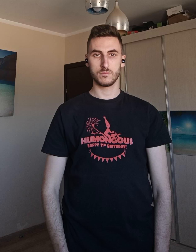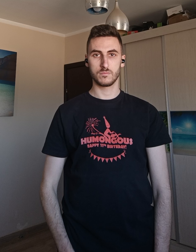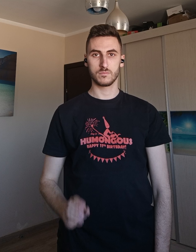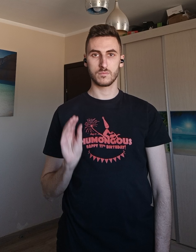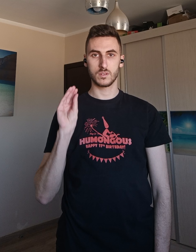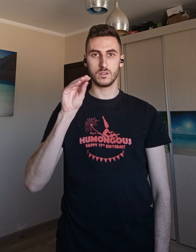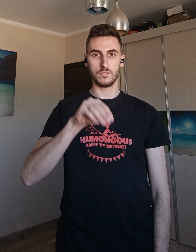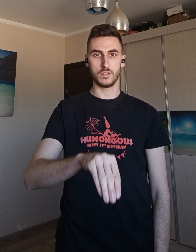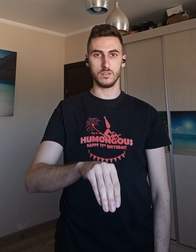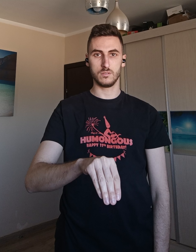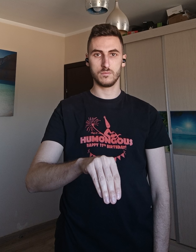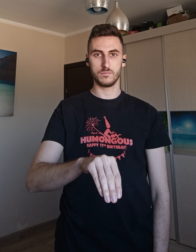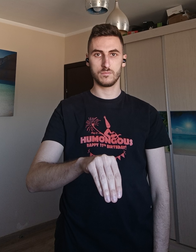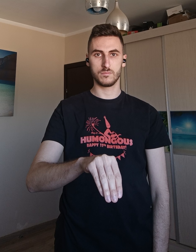להפקיד